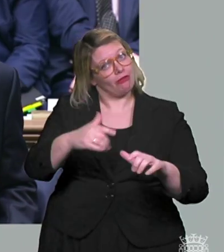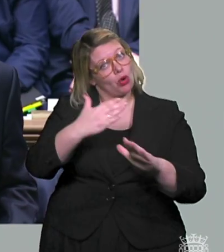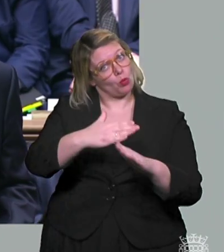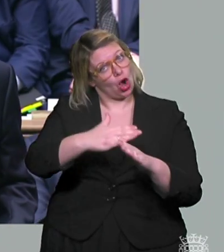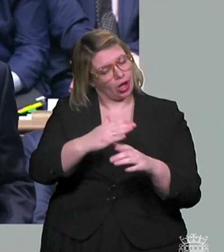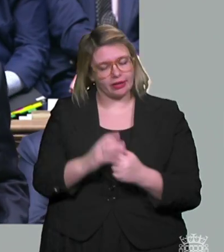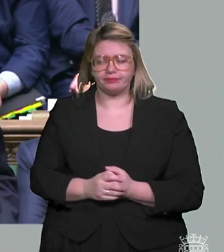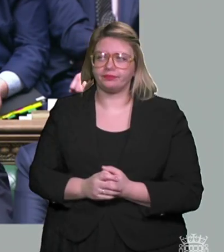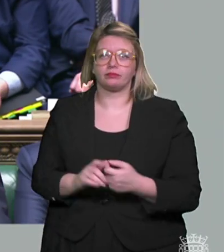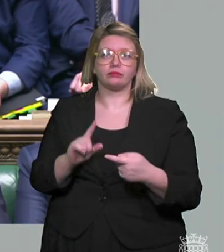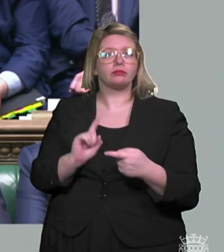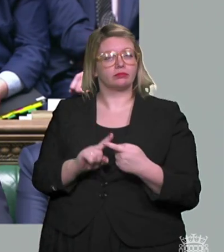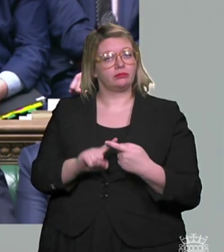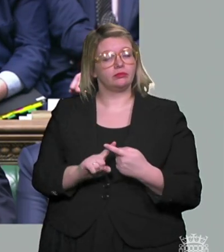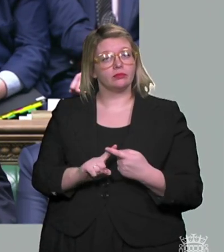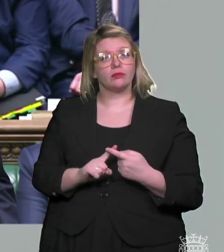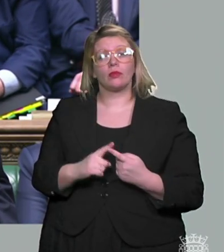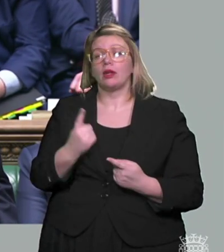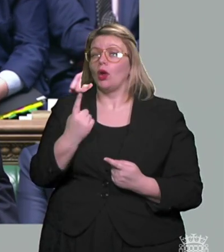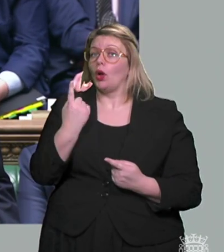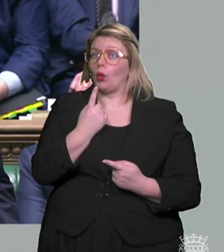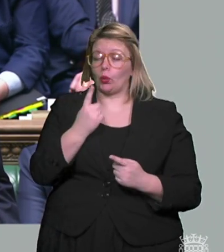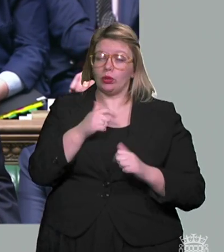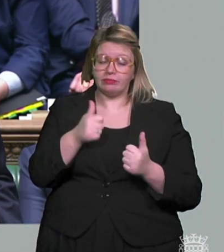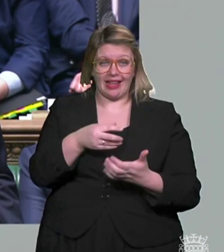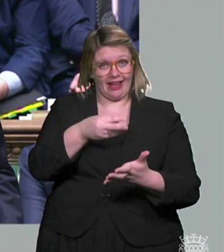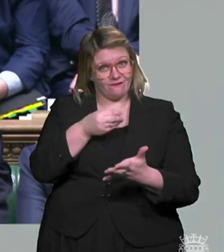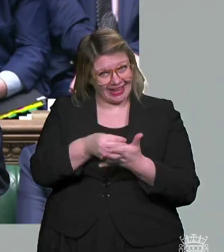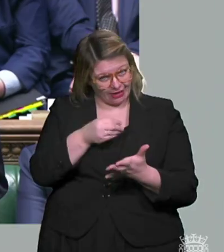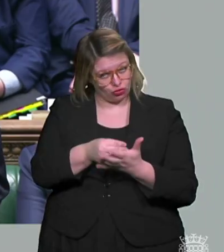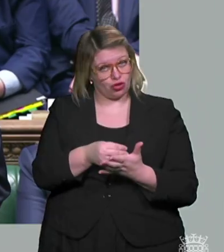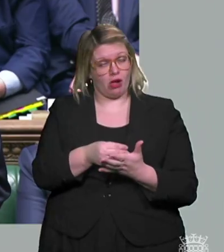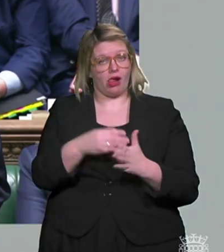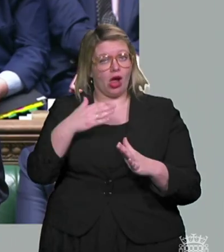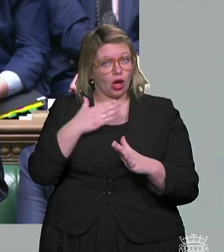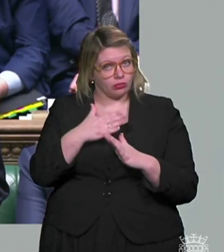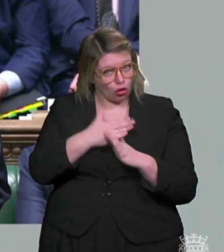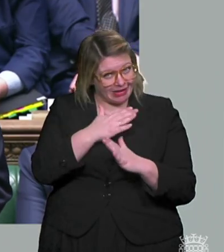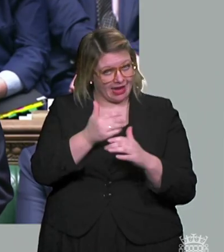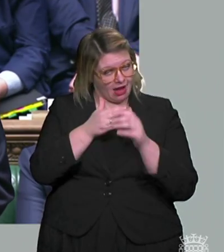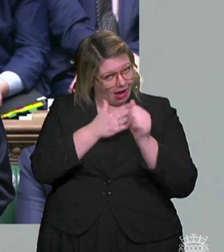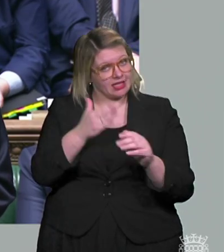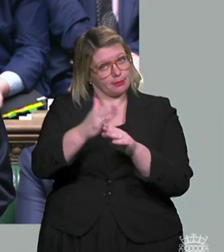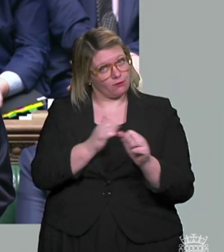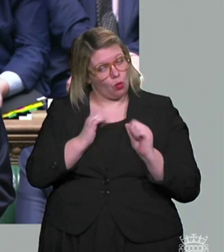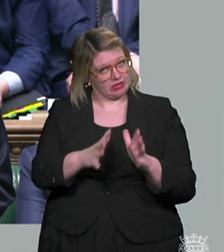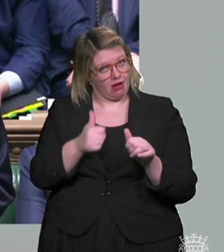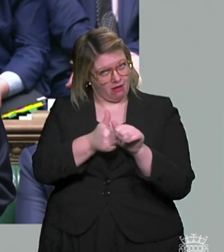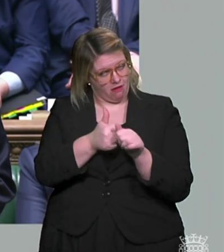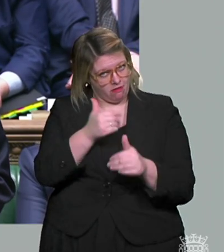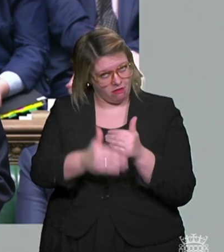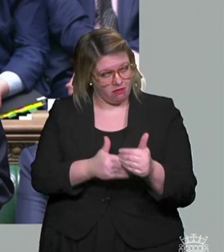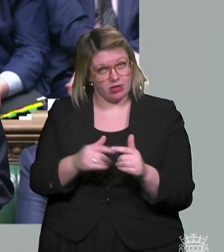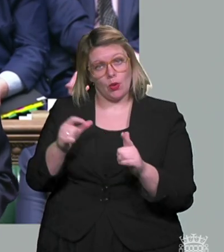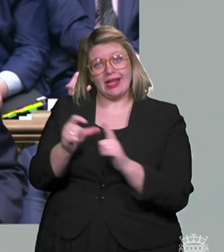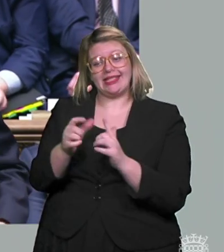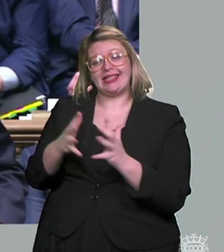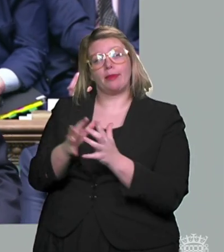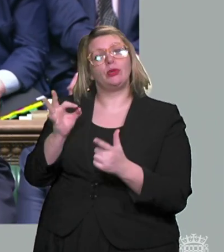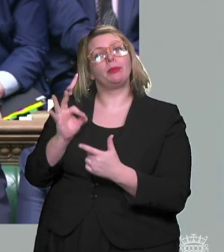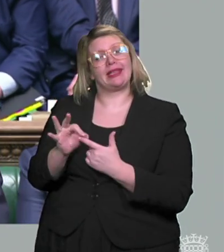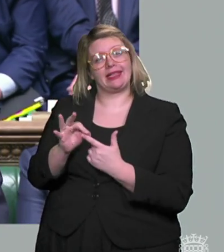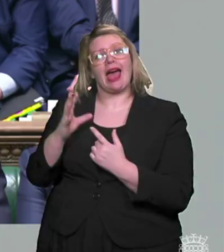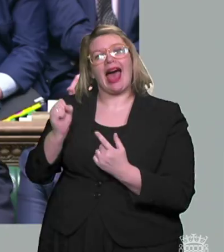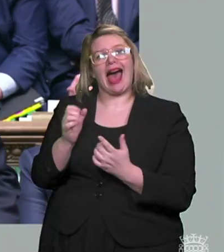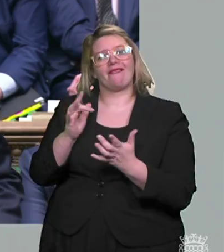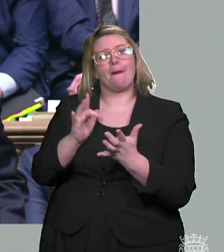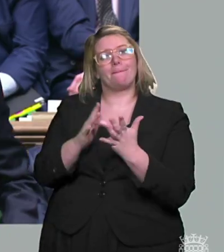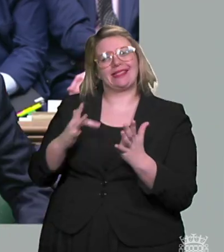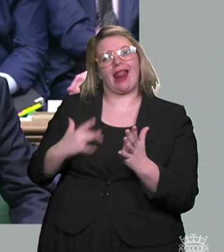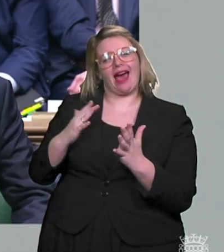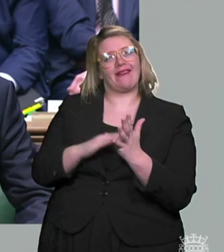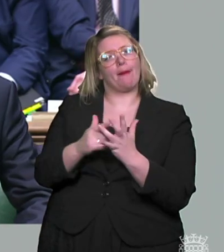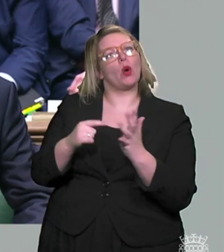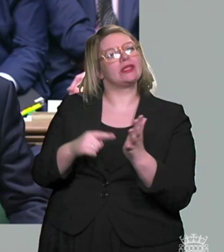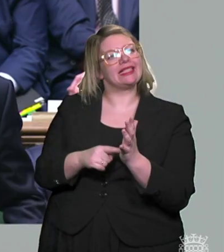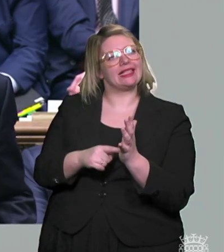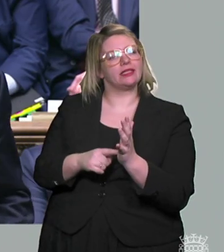First, we will increase the number of people who get the best possible financial, health and career guidance ahead of retirement by enhancing the Department for Work and Pensions’ excellent mid-life MOT strategy.